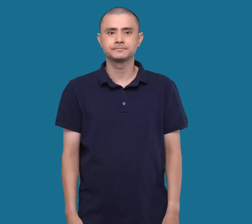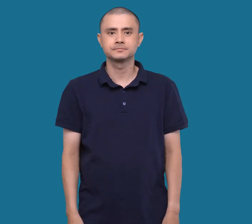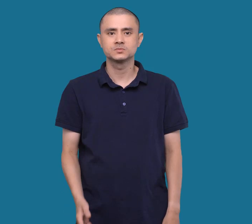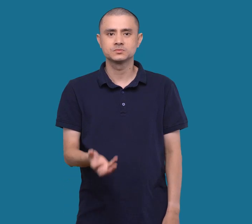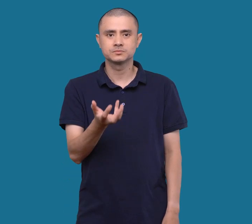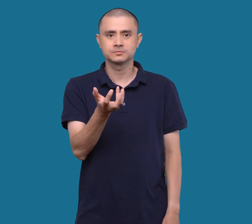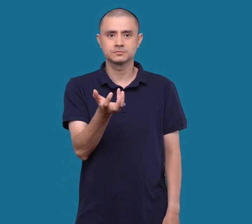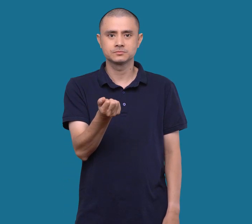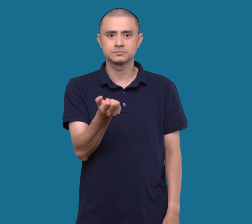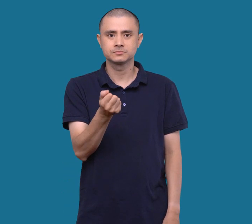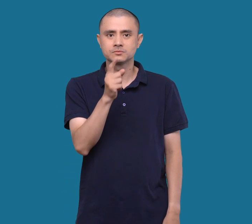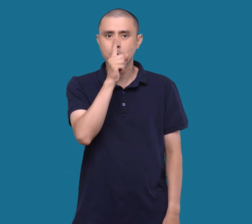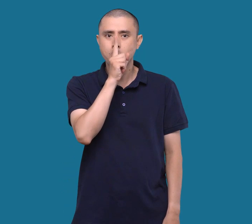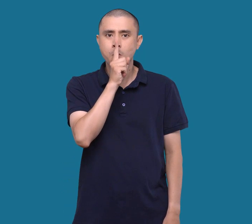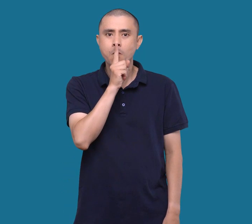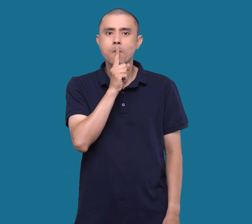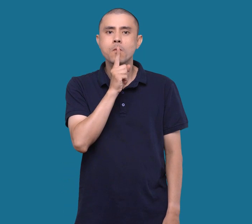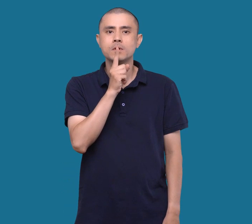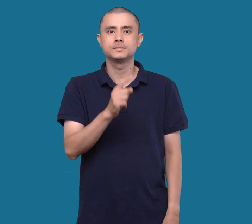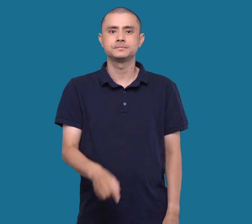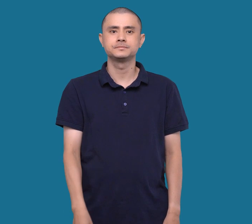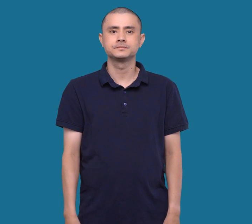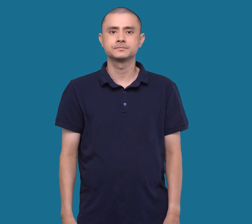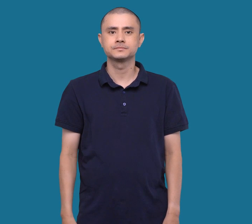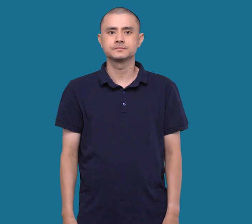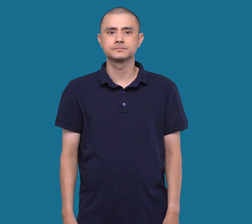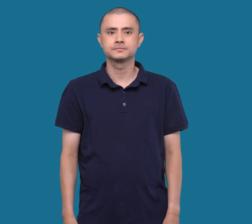xôi gấc